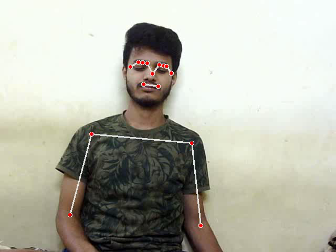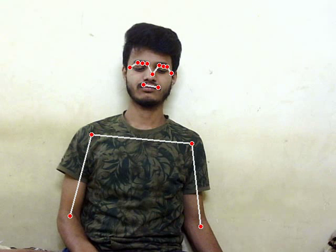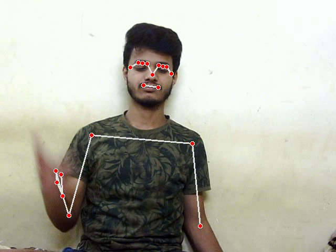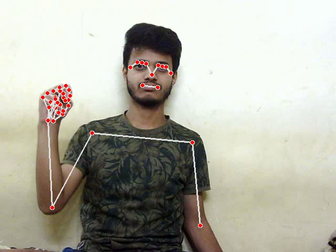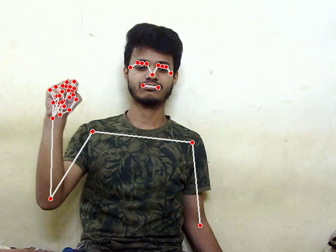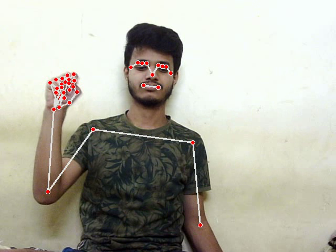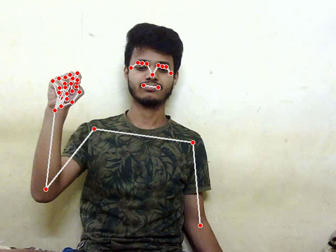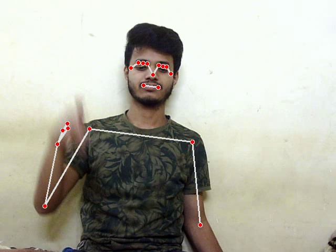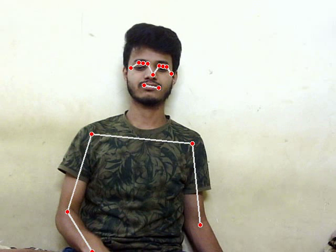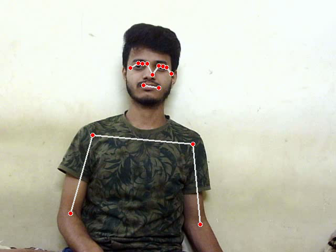bathroom